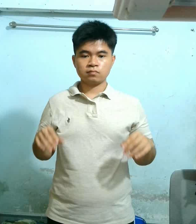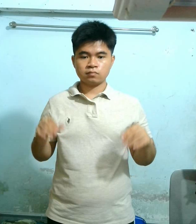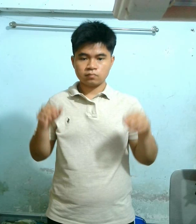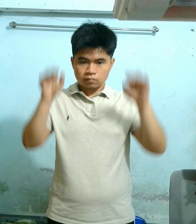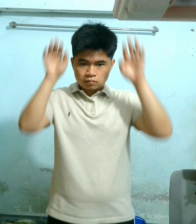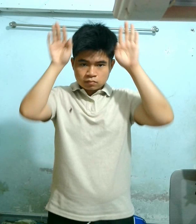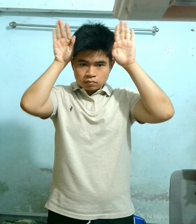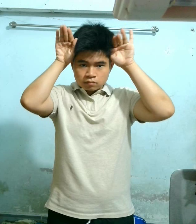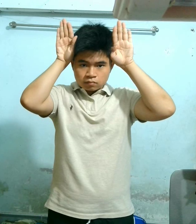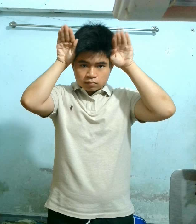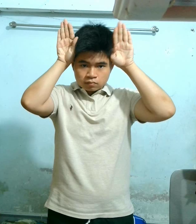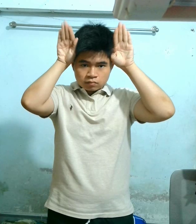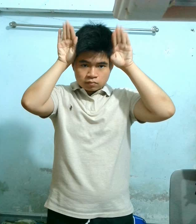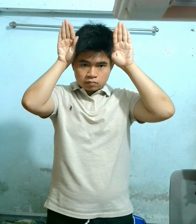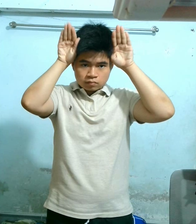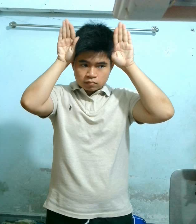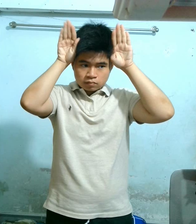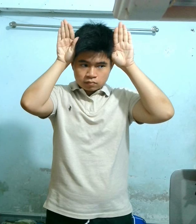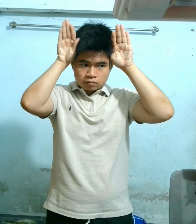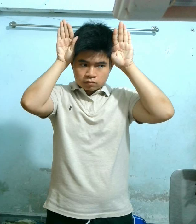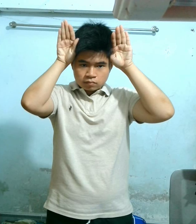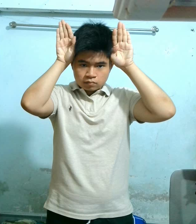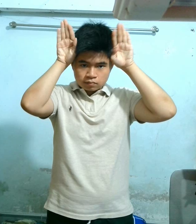cho